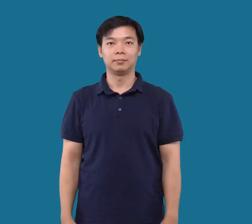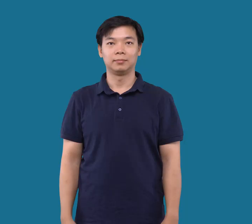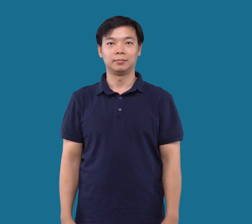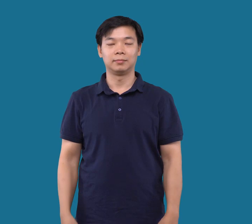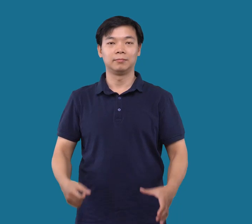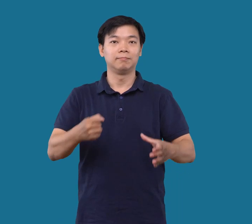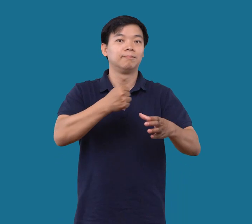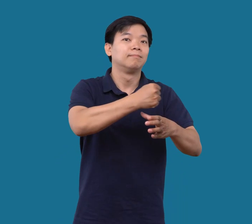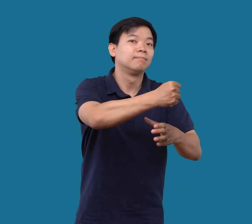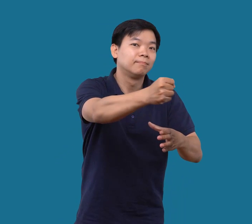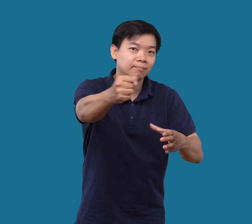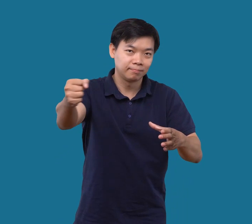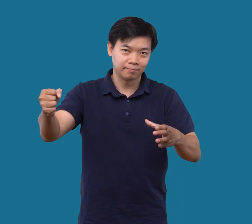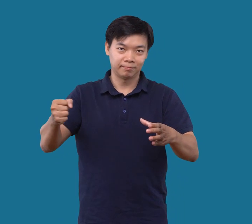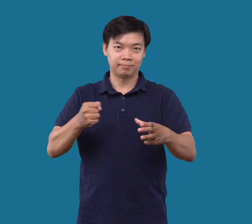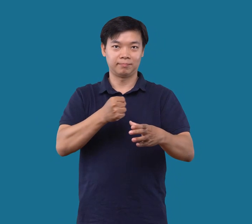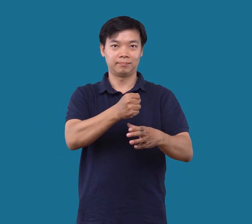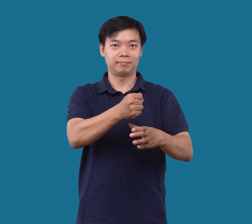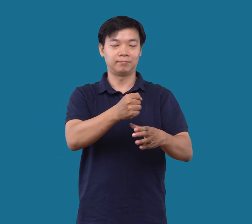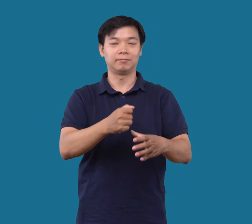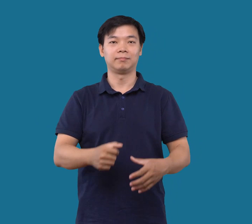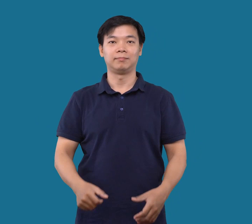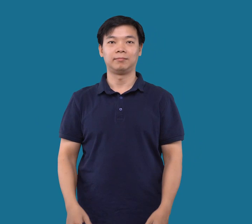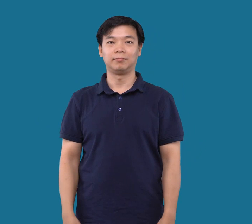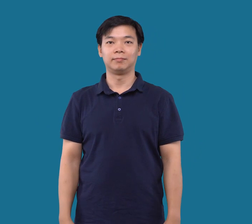cối xay lúa